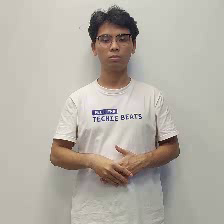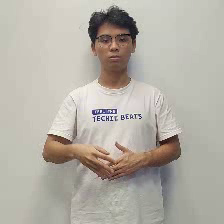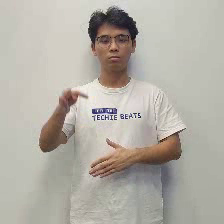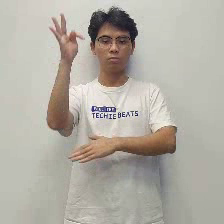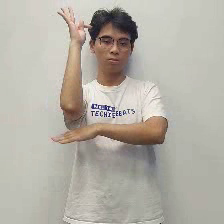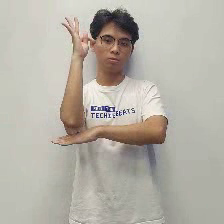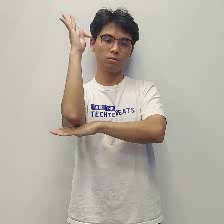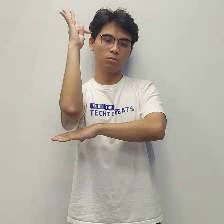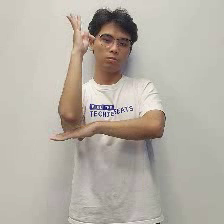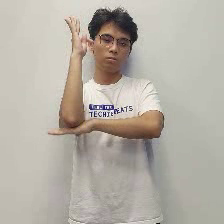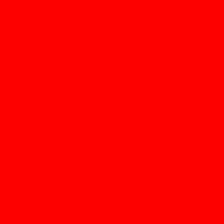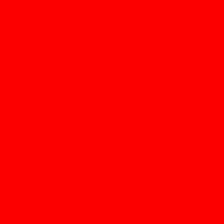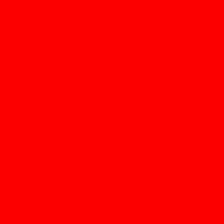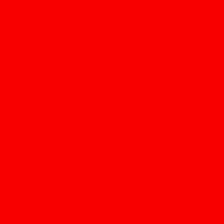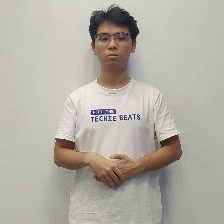Trưa